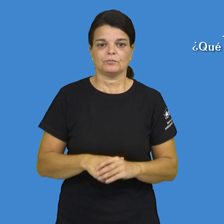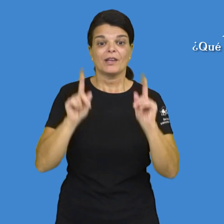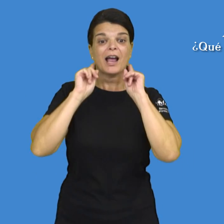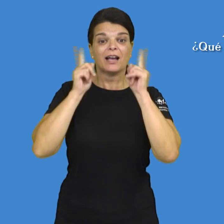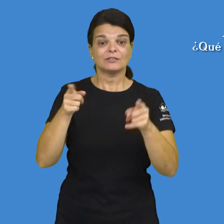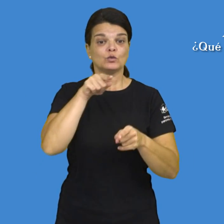caso